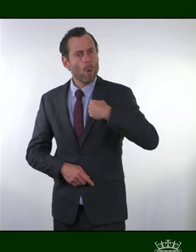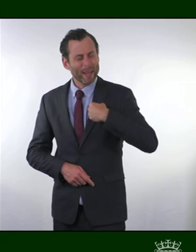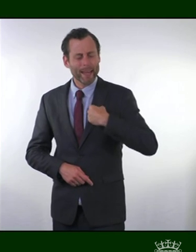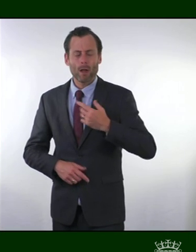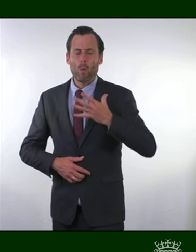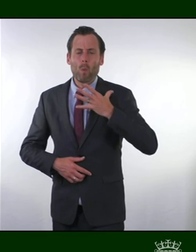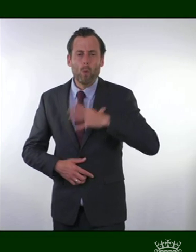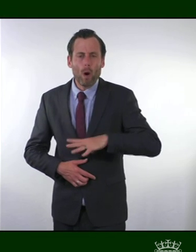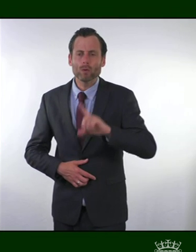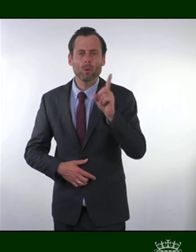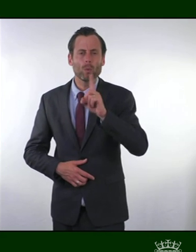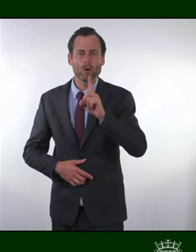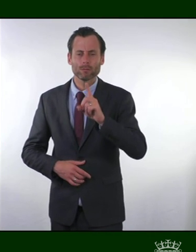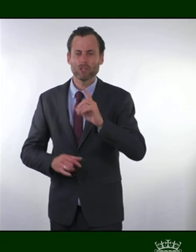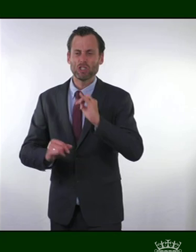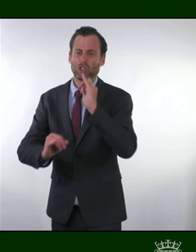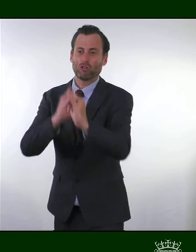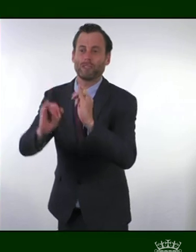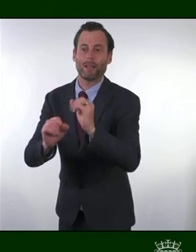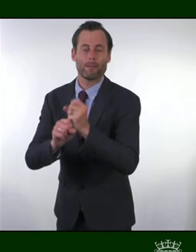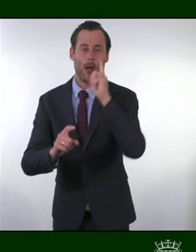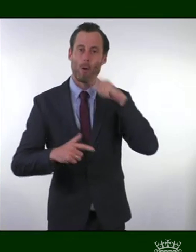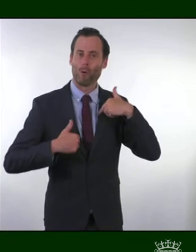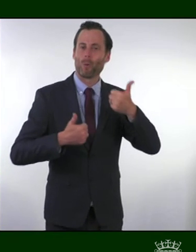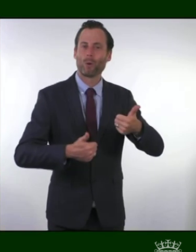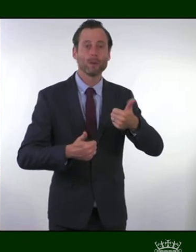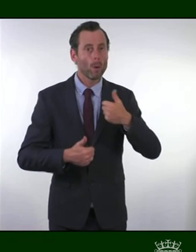We will not criticise for criticism’s sake.